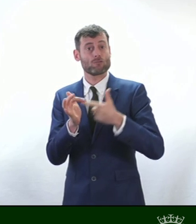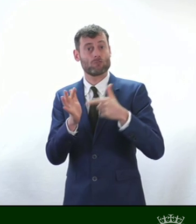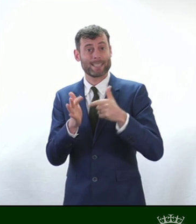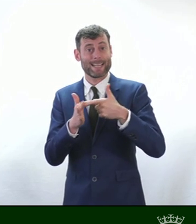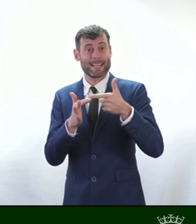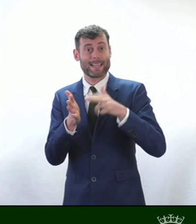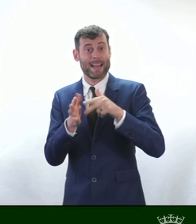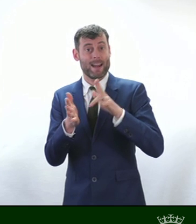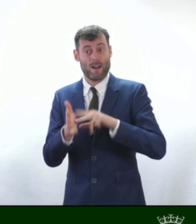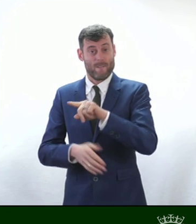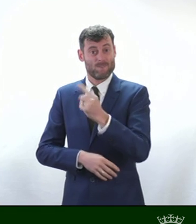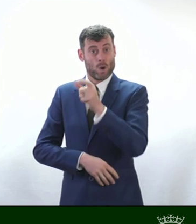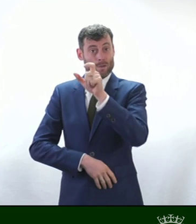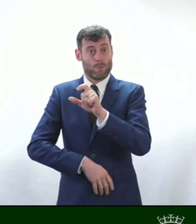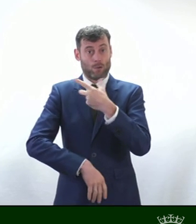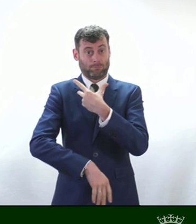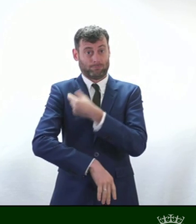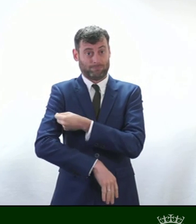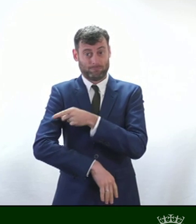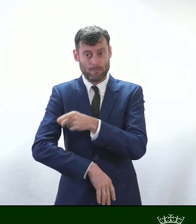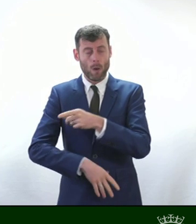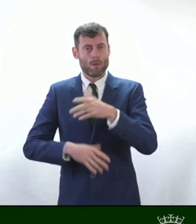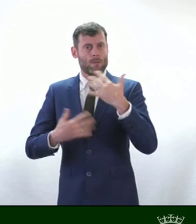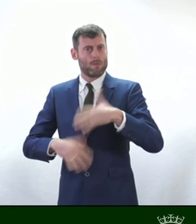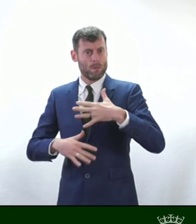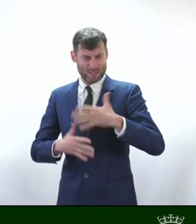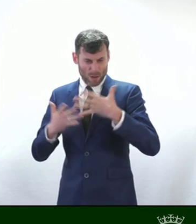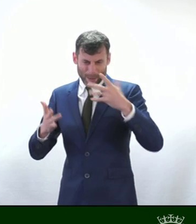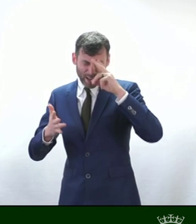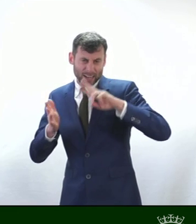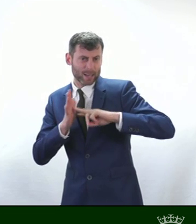It is a huge national effort, and I want to thank everybody who has been involved with it.